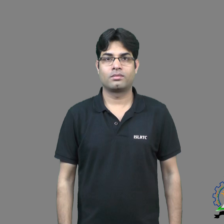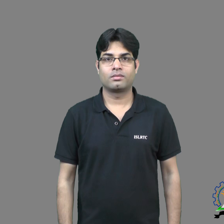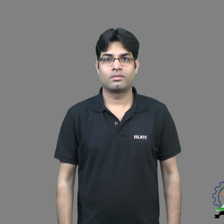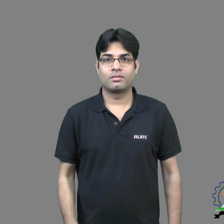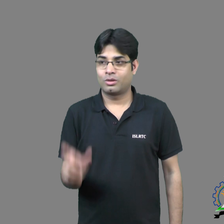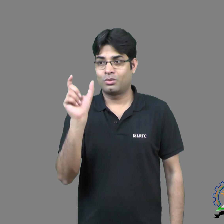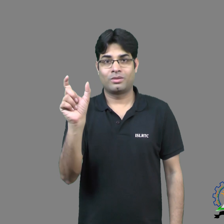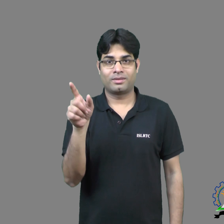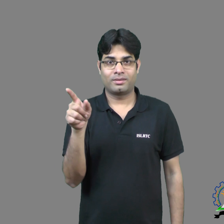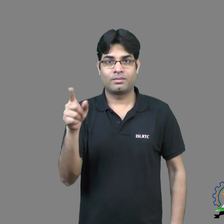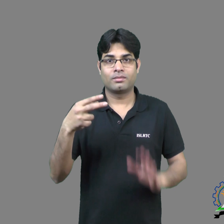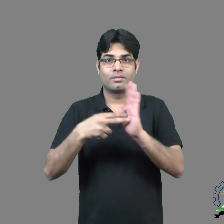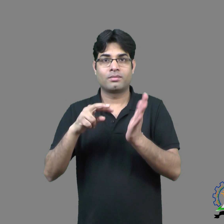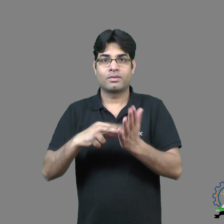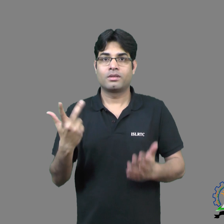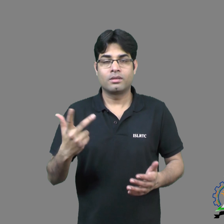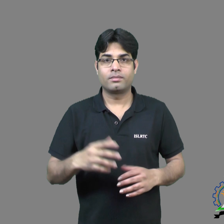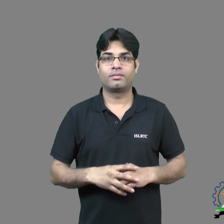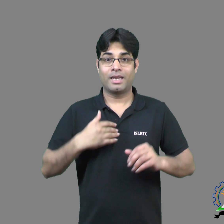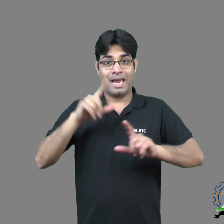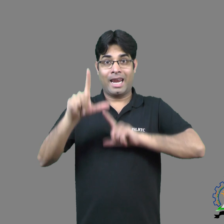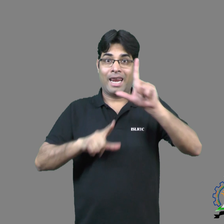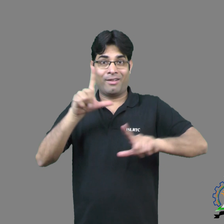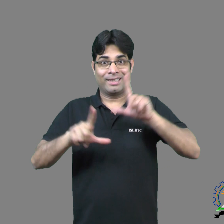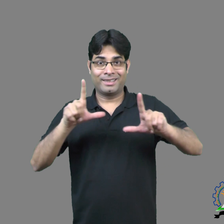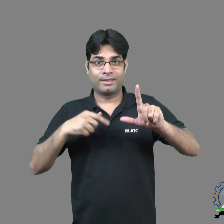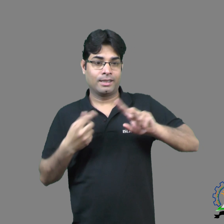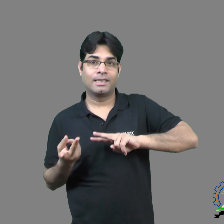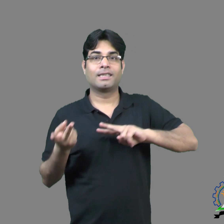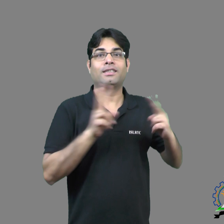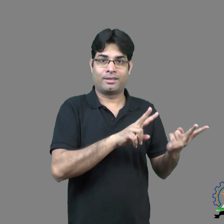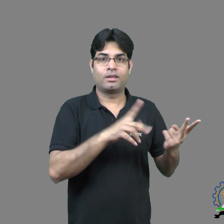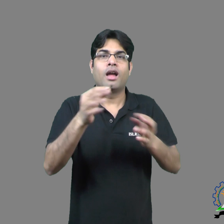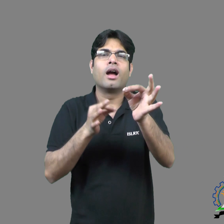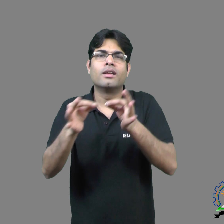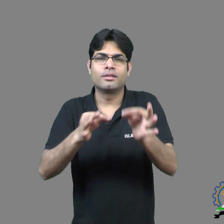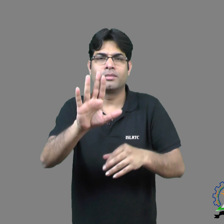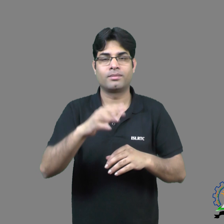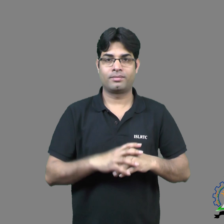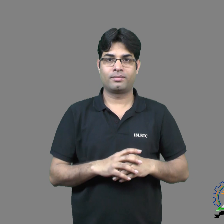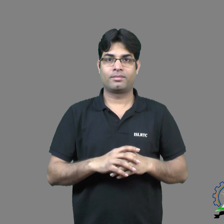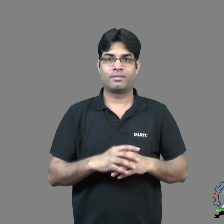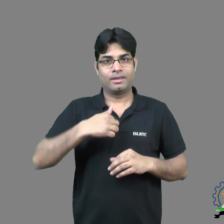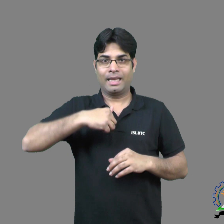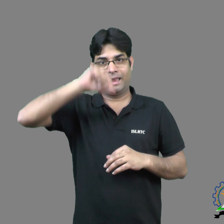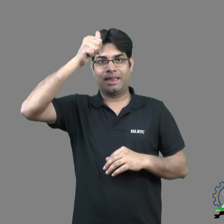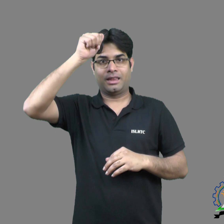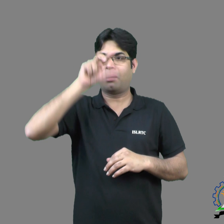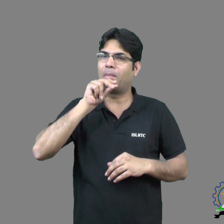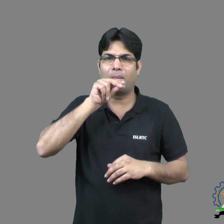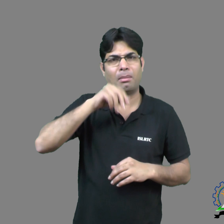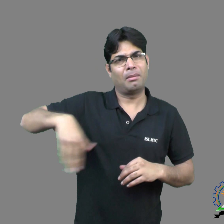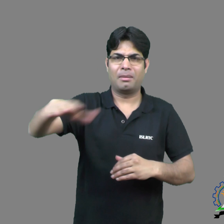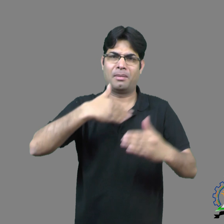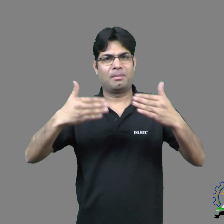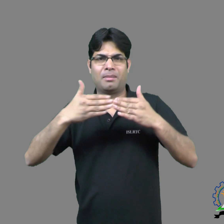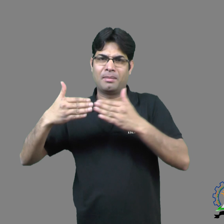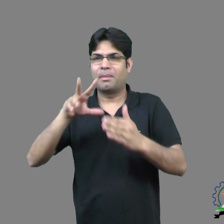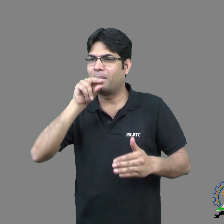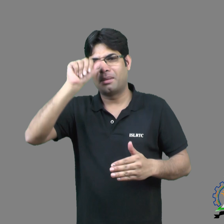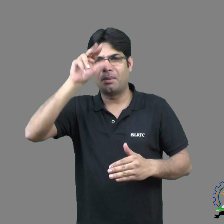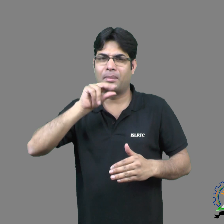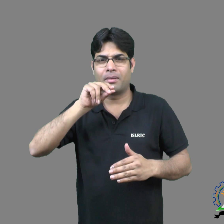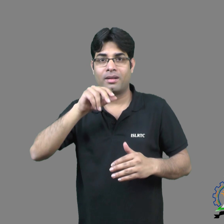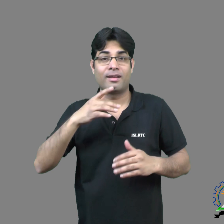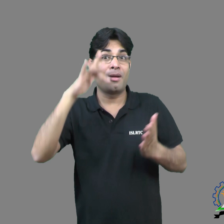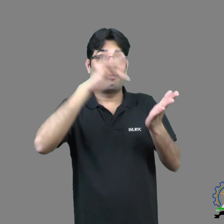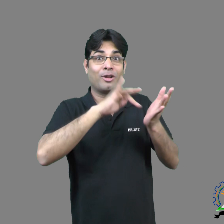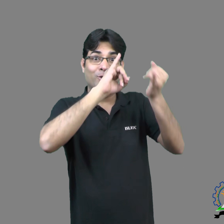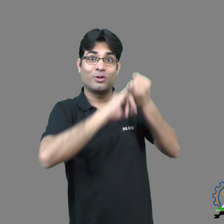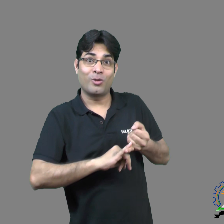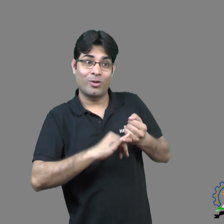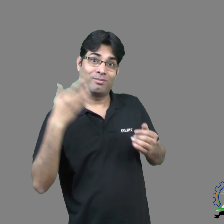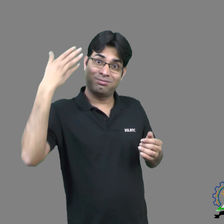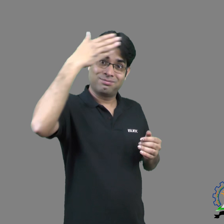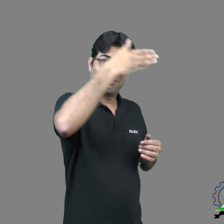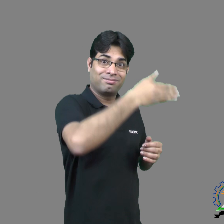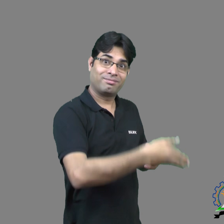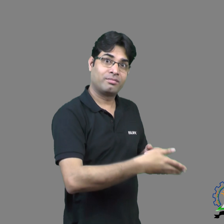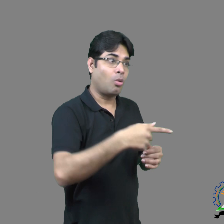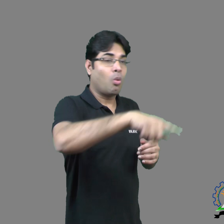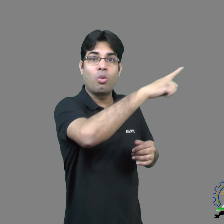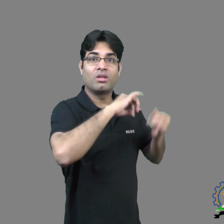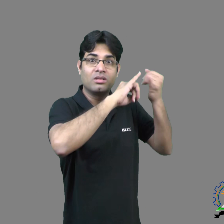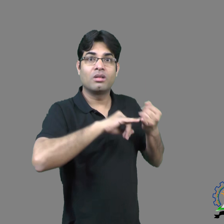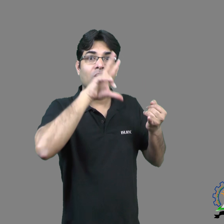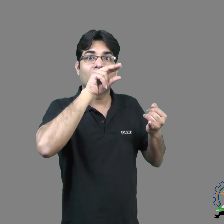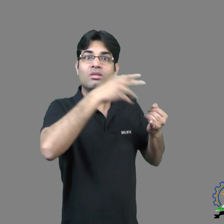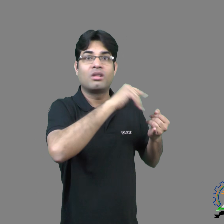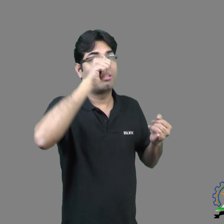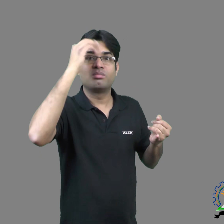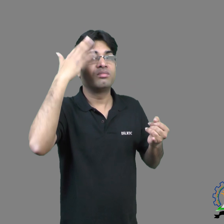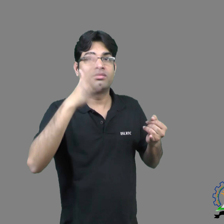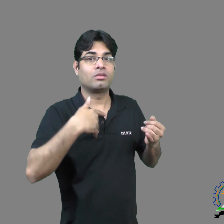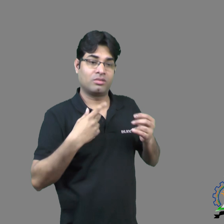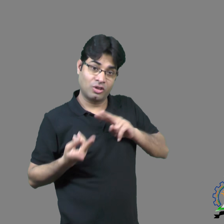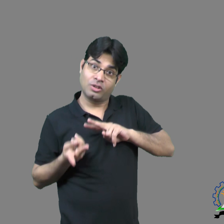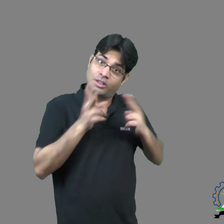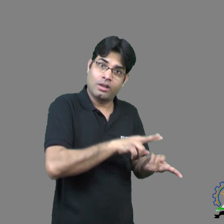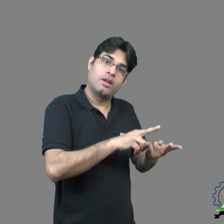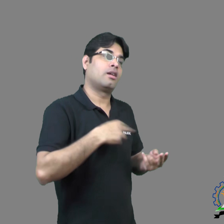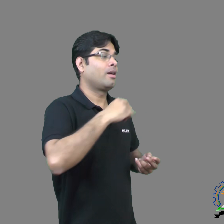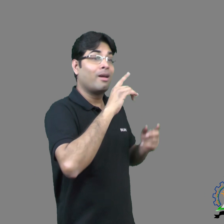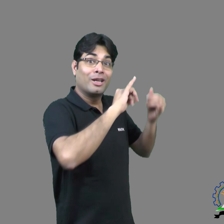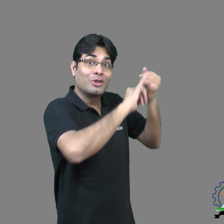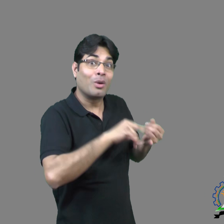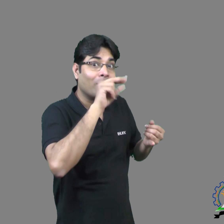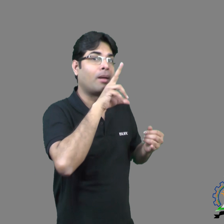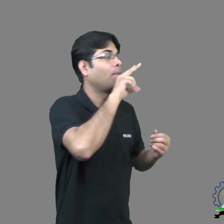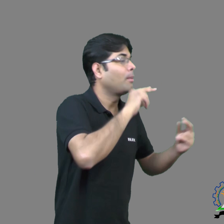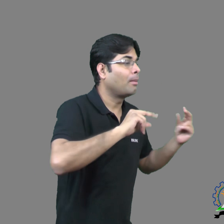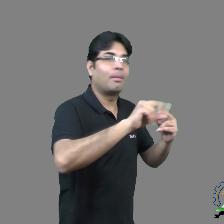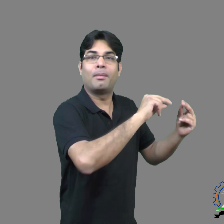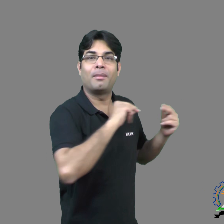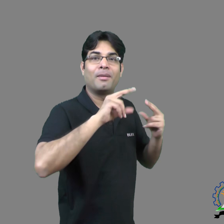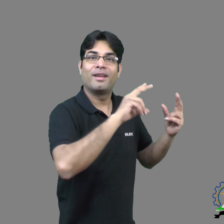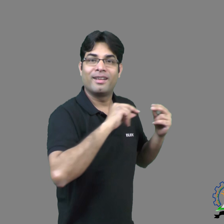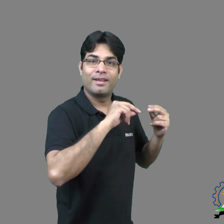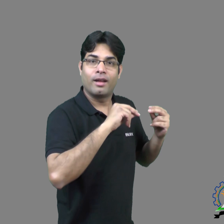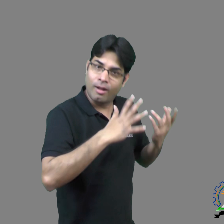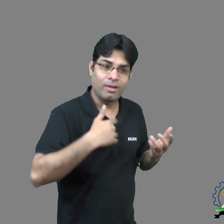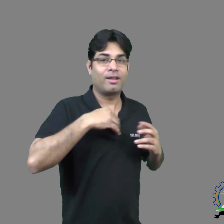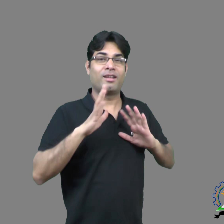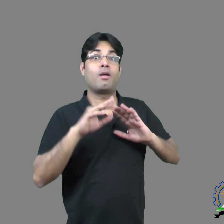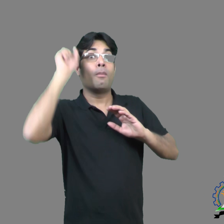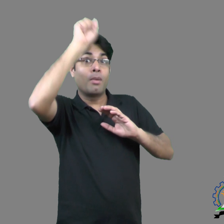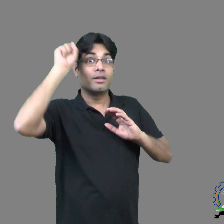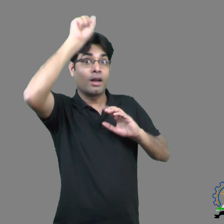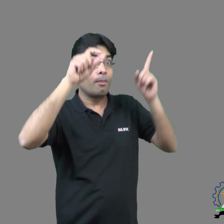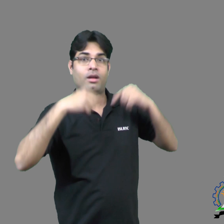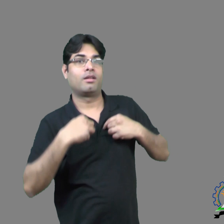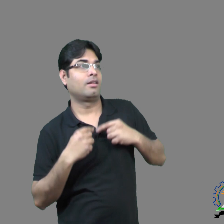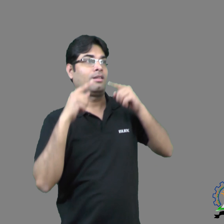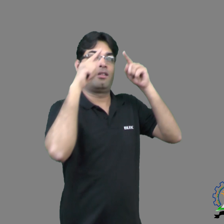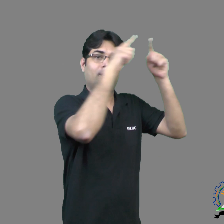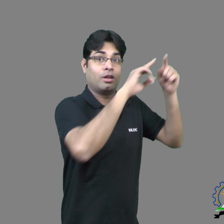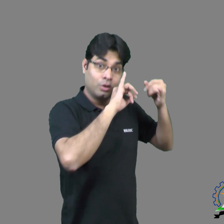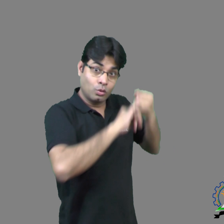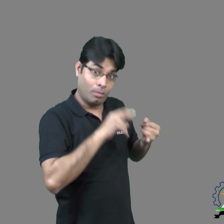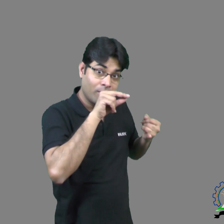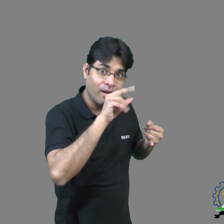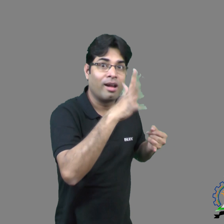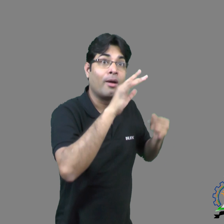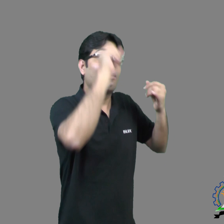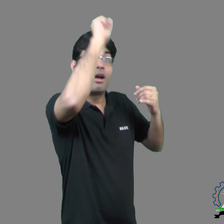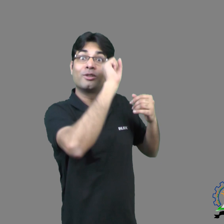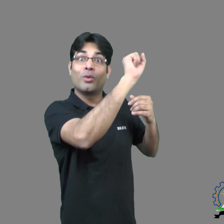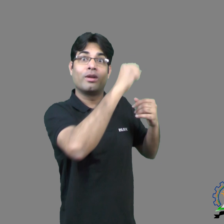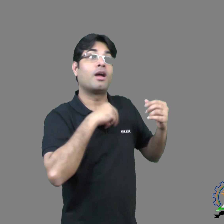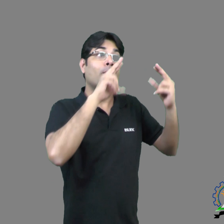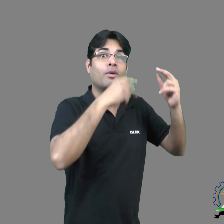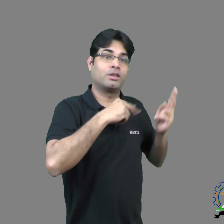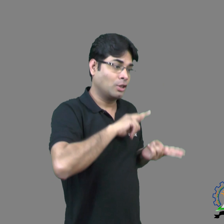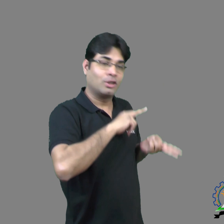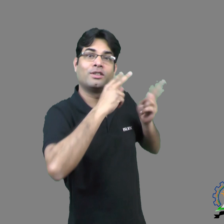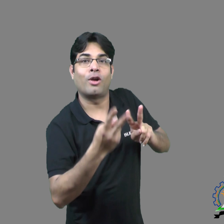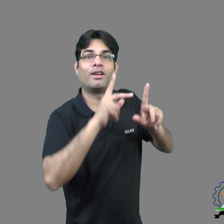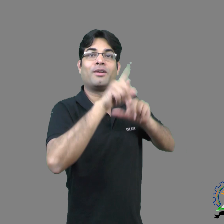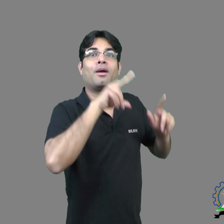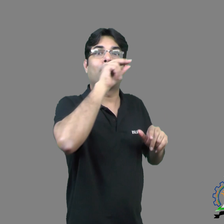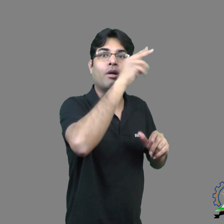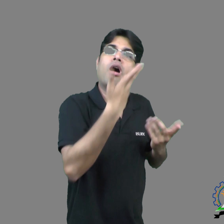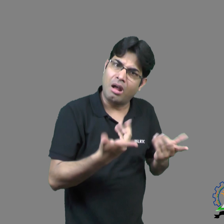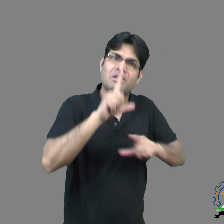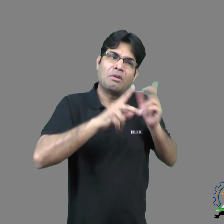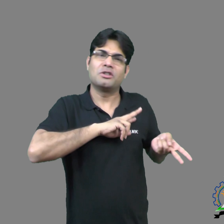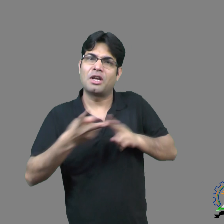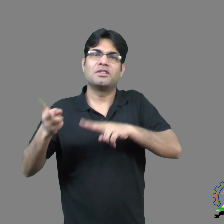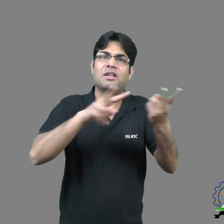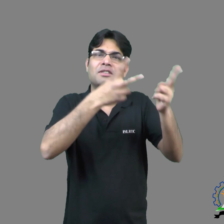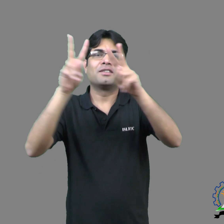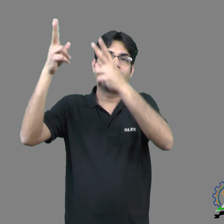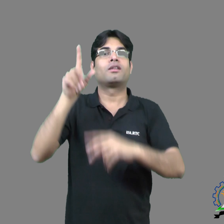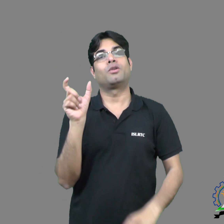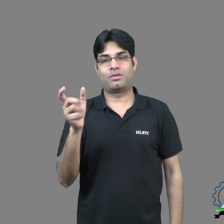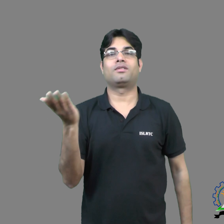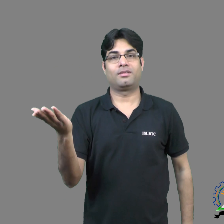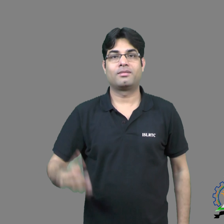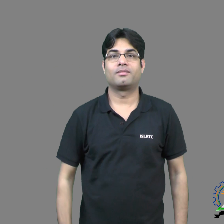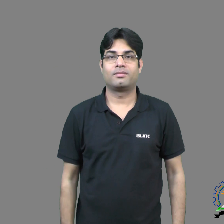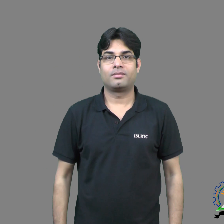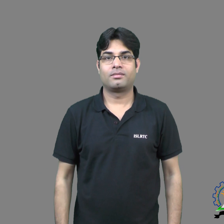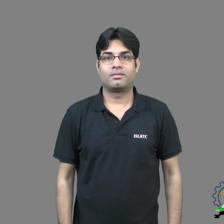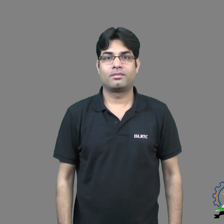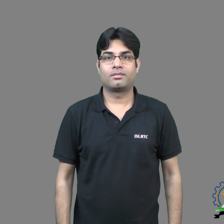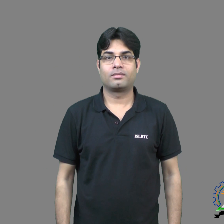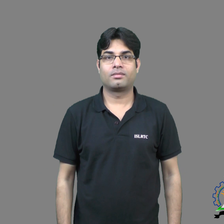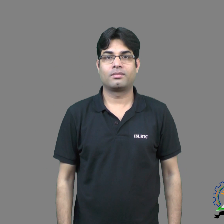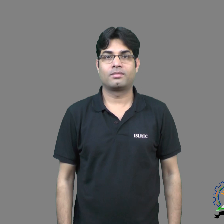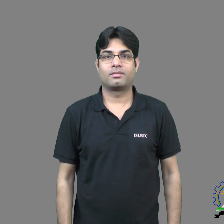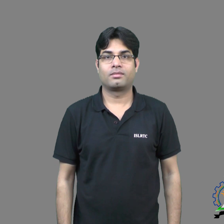Language Shift